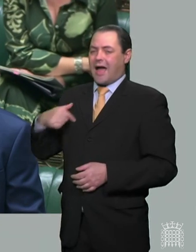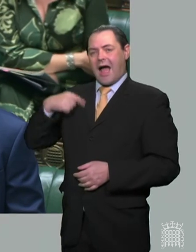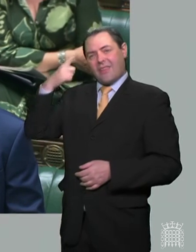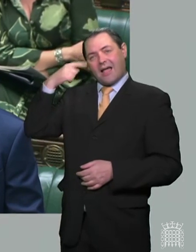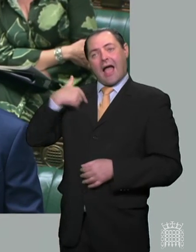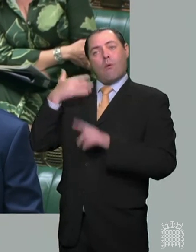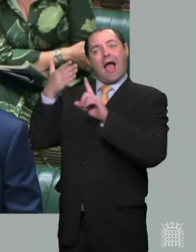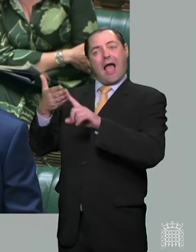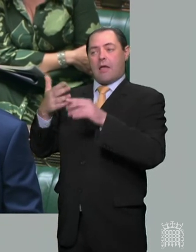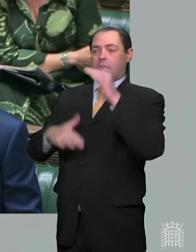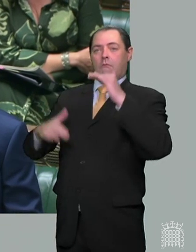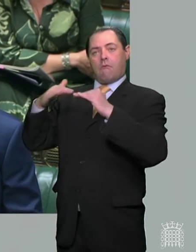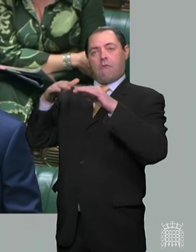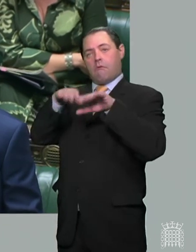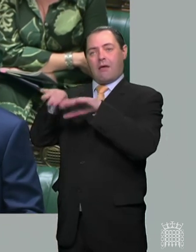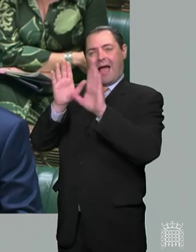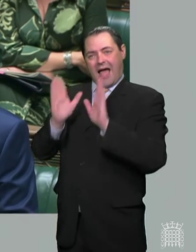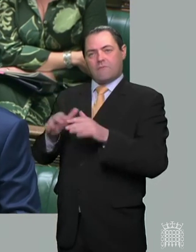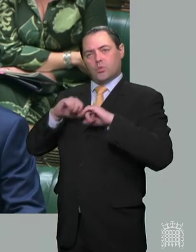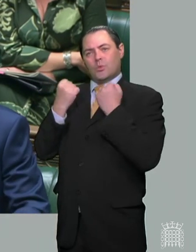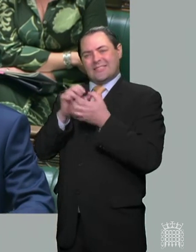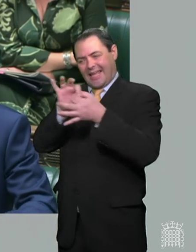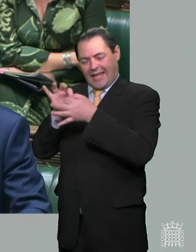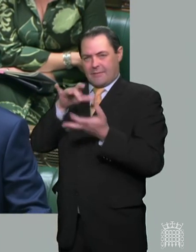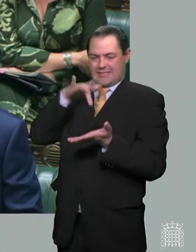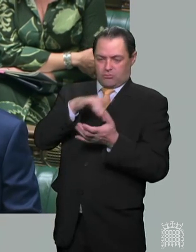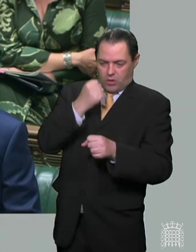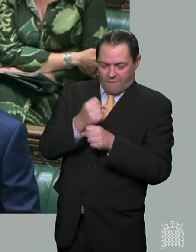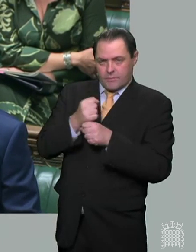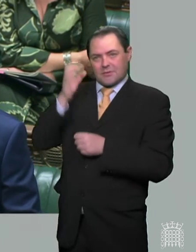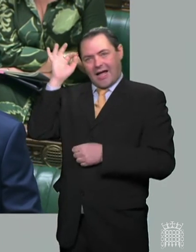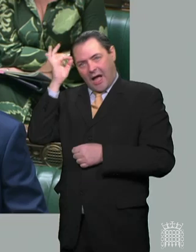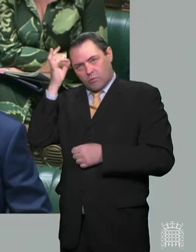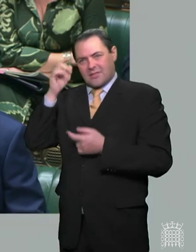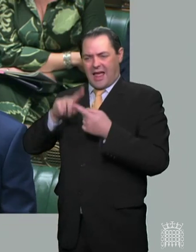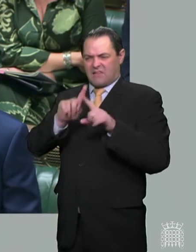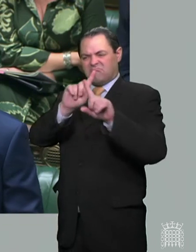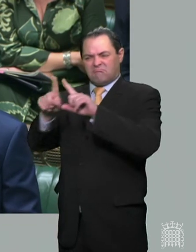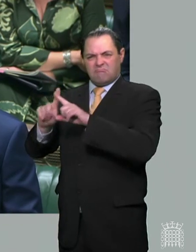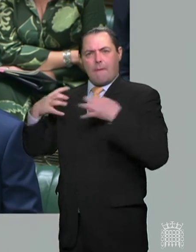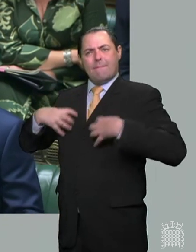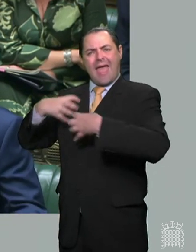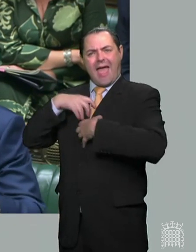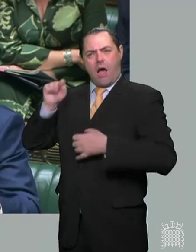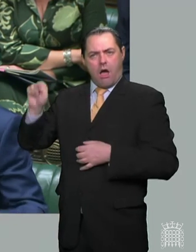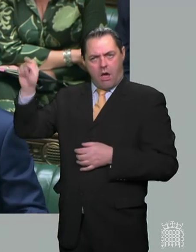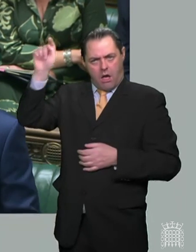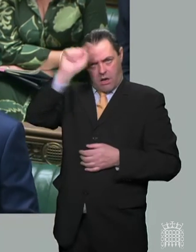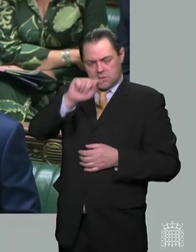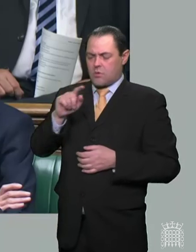The agenda for levelling up must involve a team effort, with central Government, local authorities and the many metro Mayors across the country.